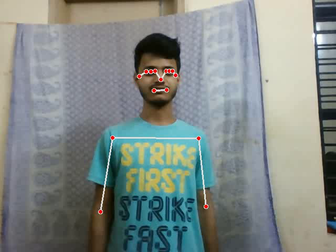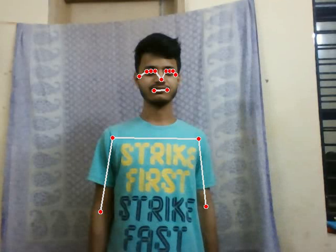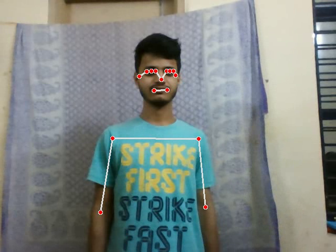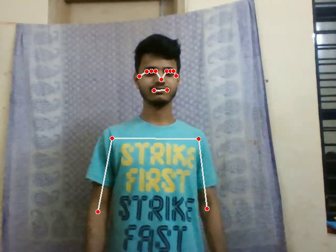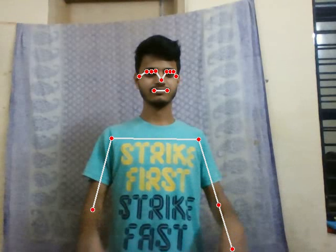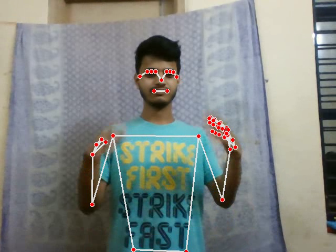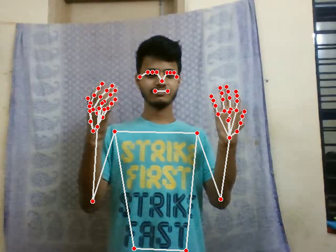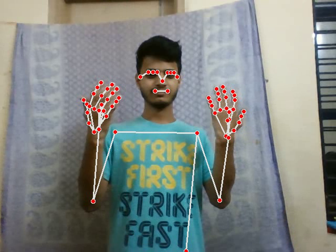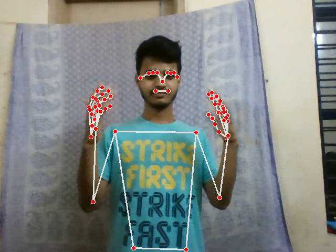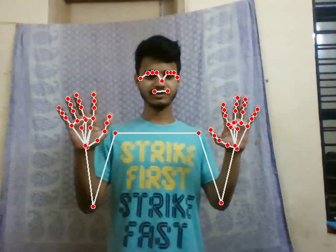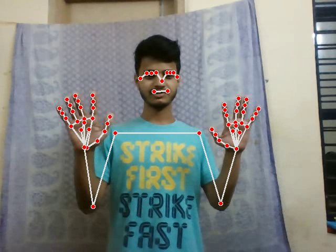do not want